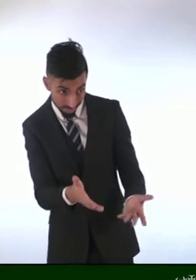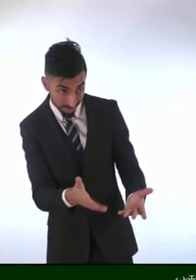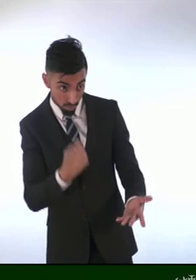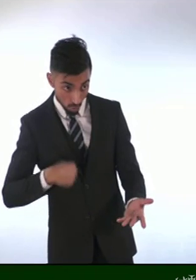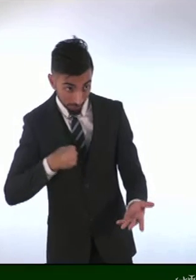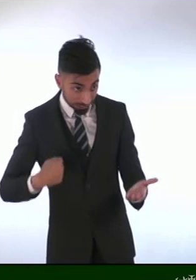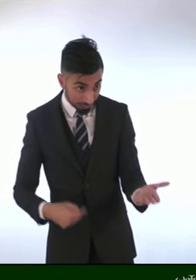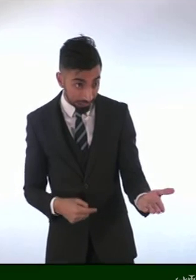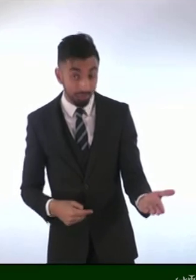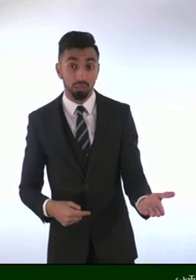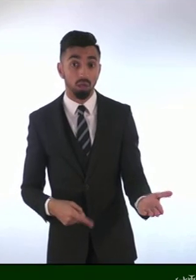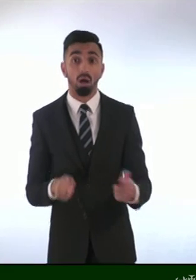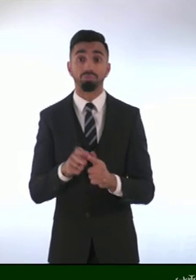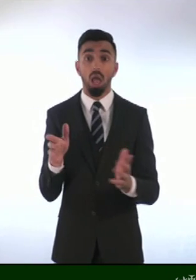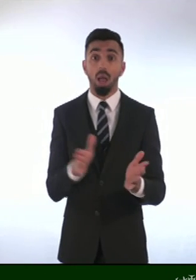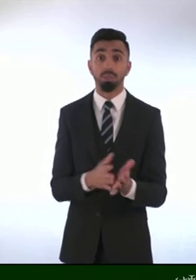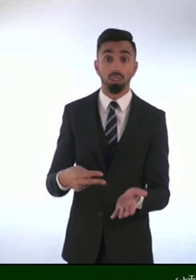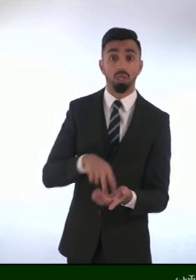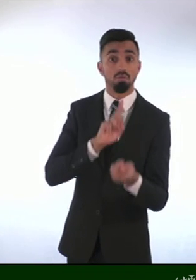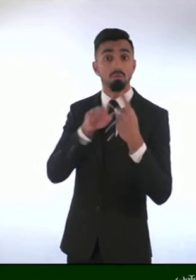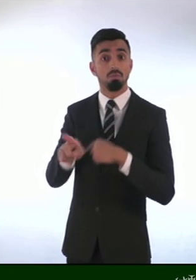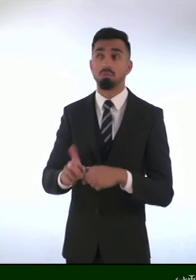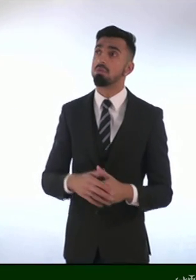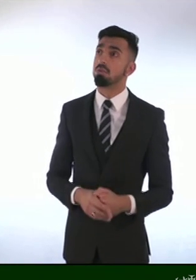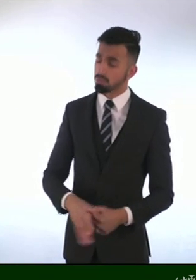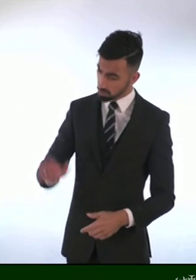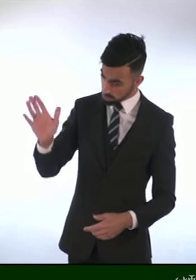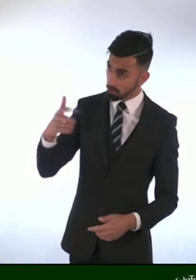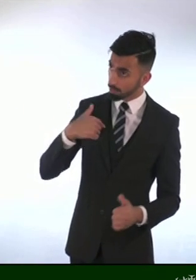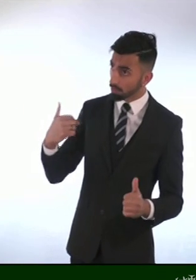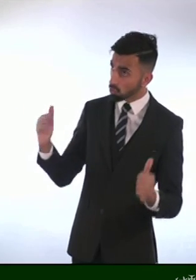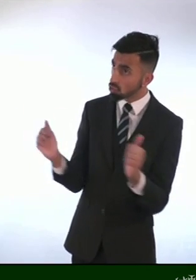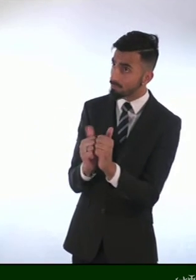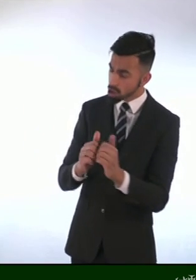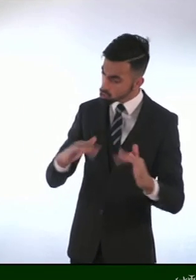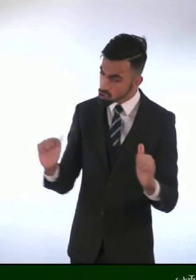I can indeed confirm that that is exactly why we have cut business rates.